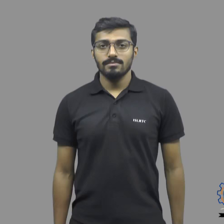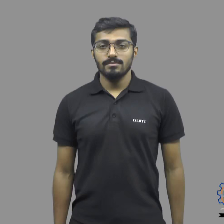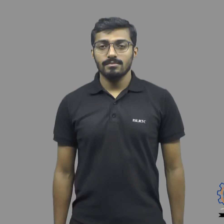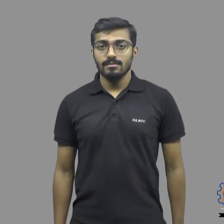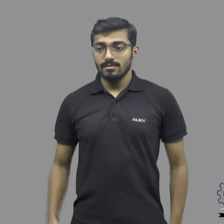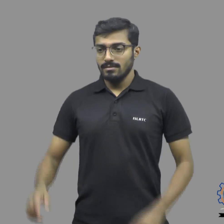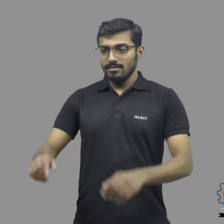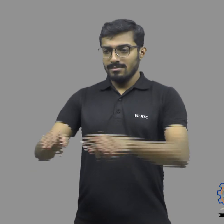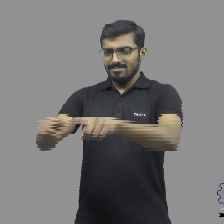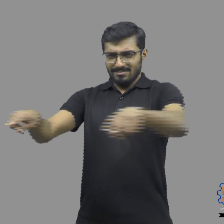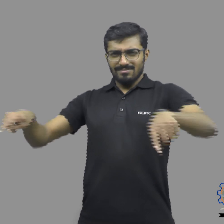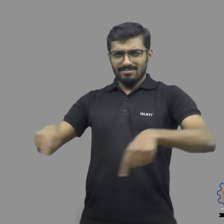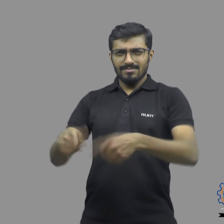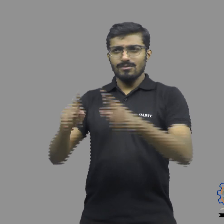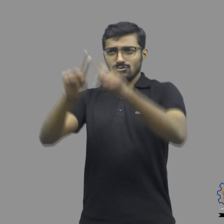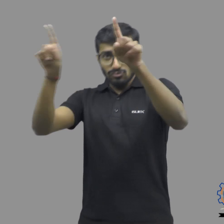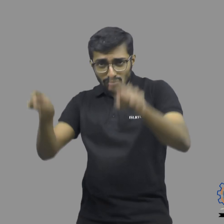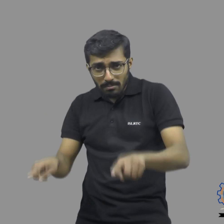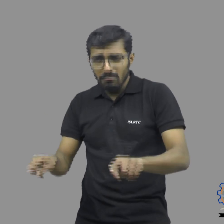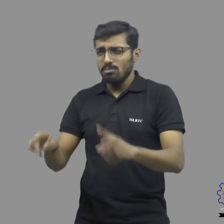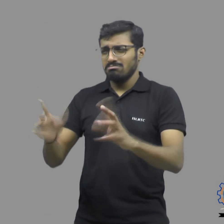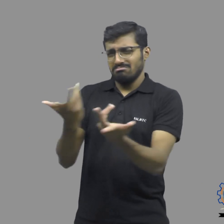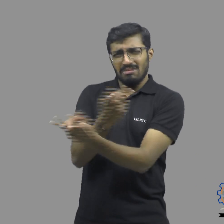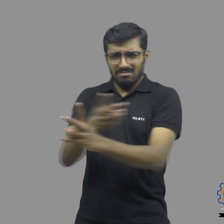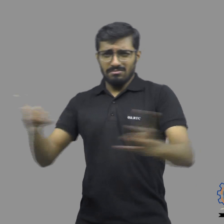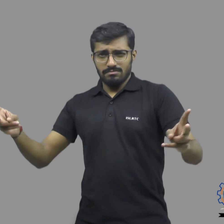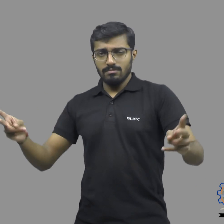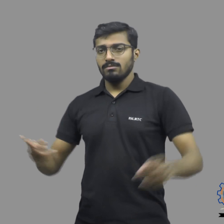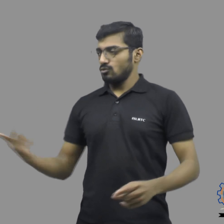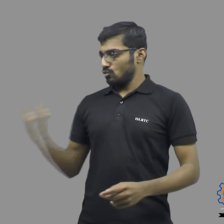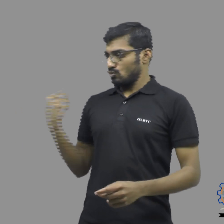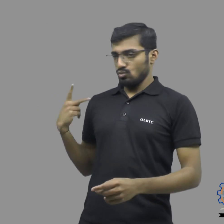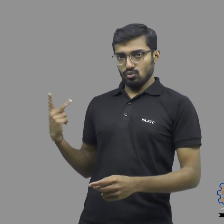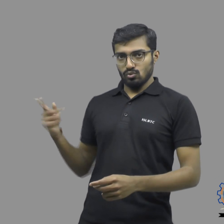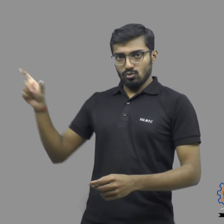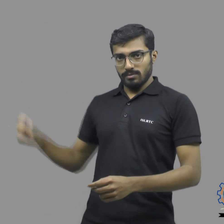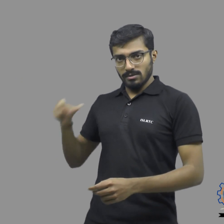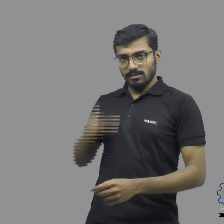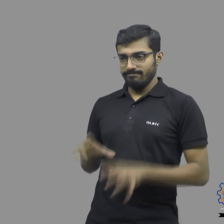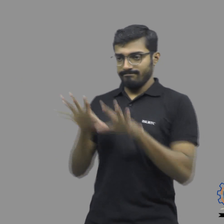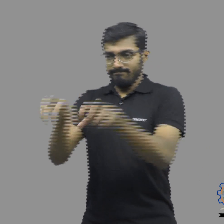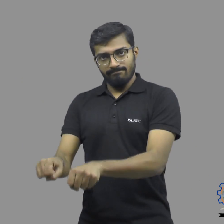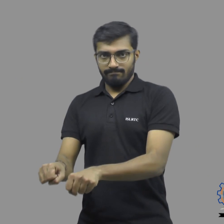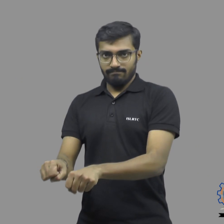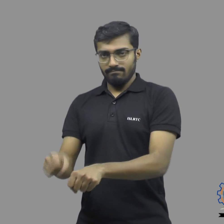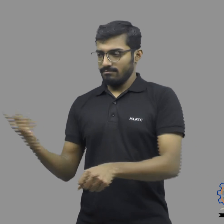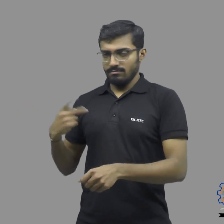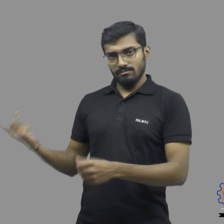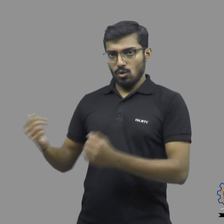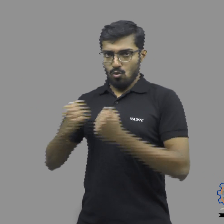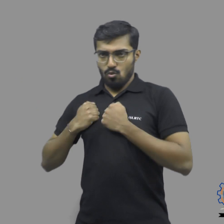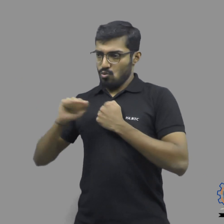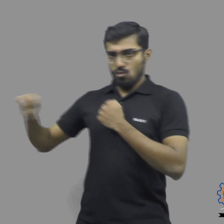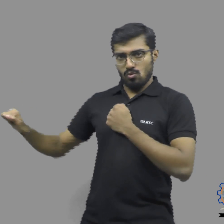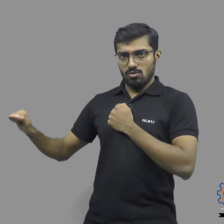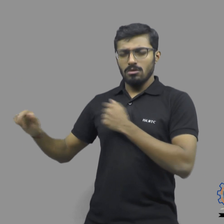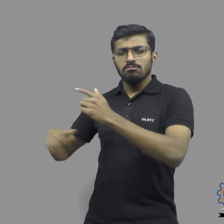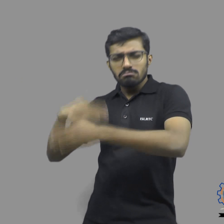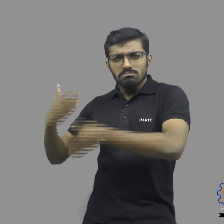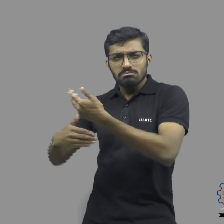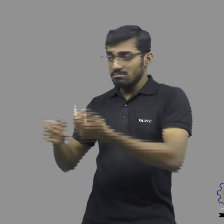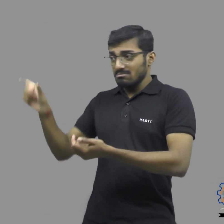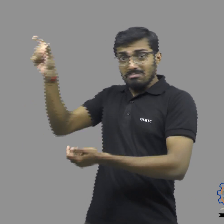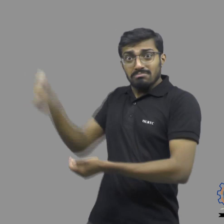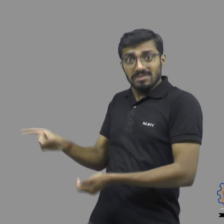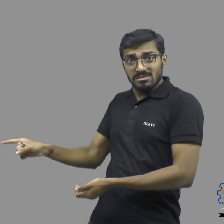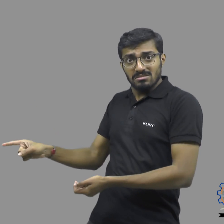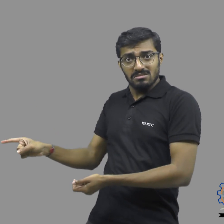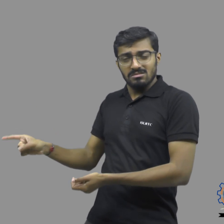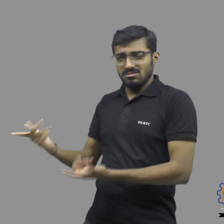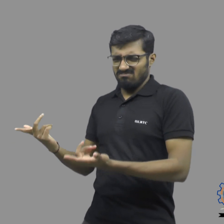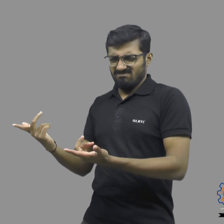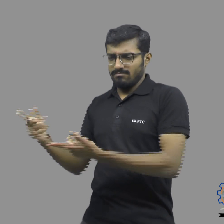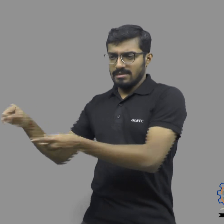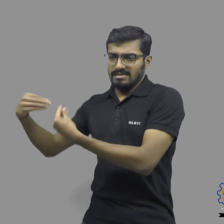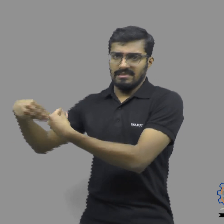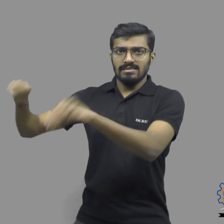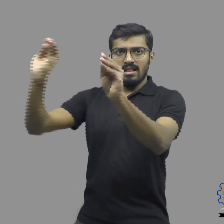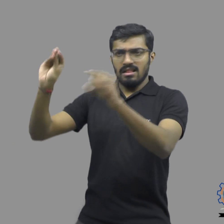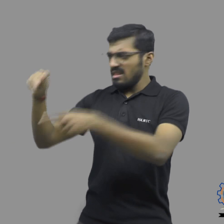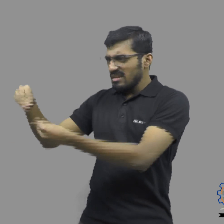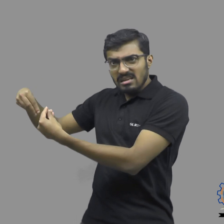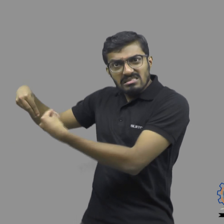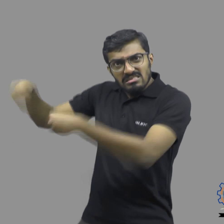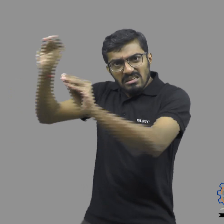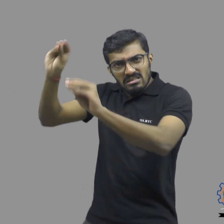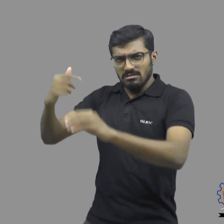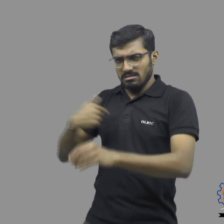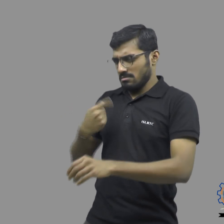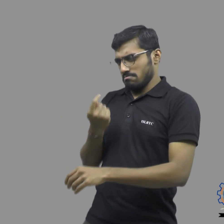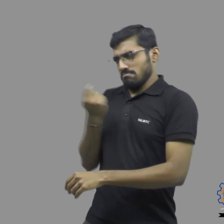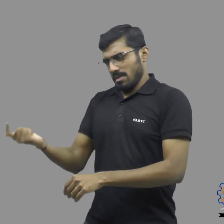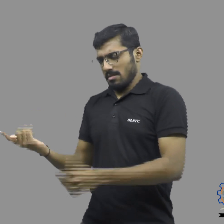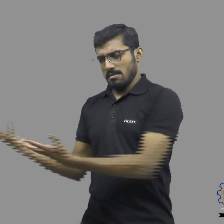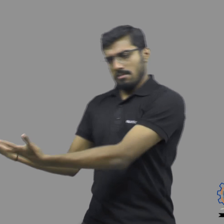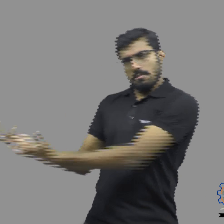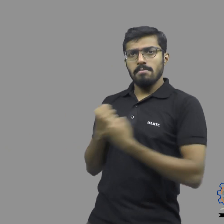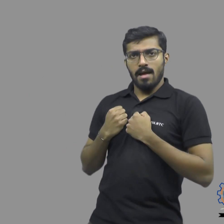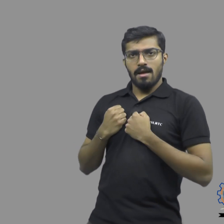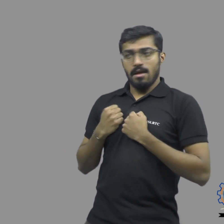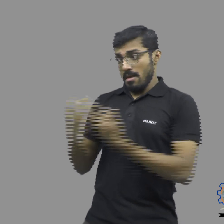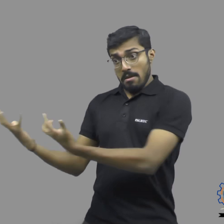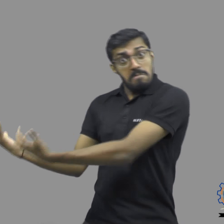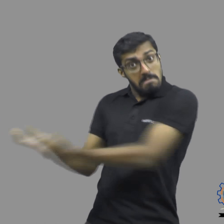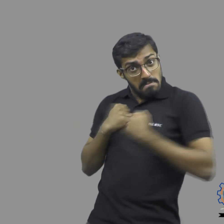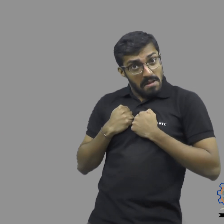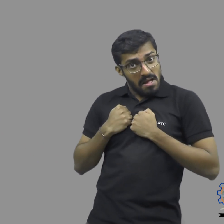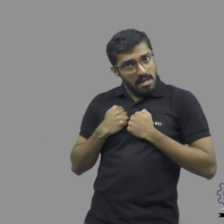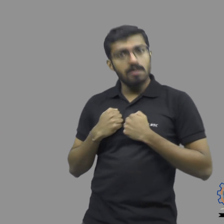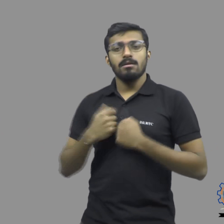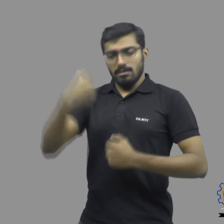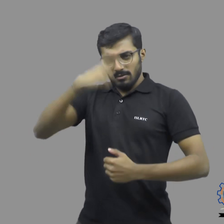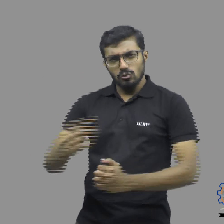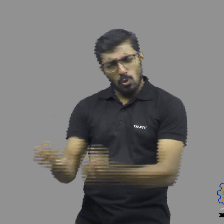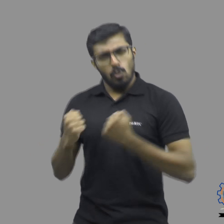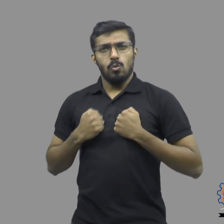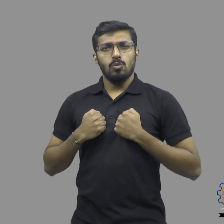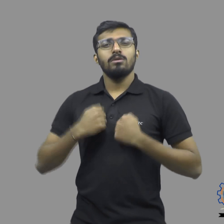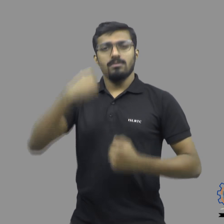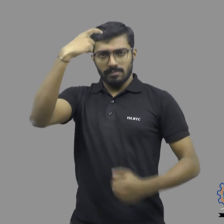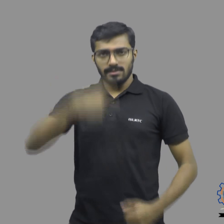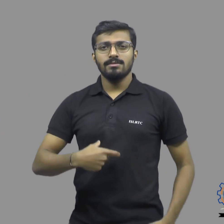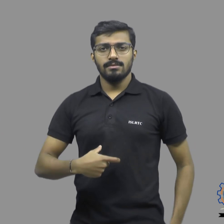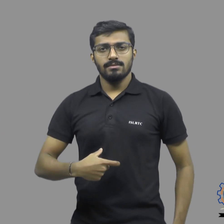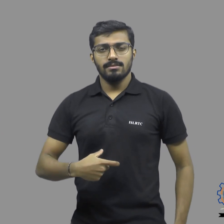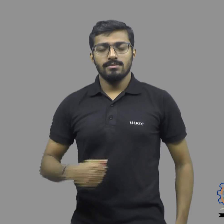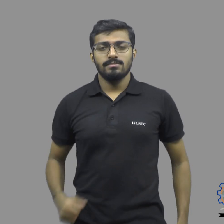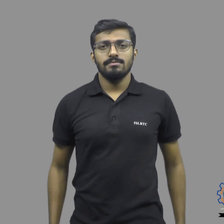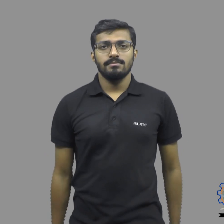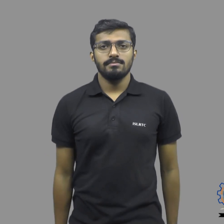Absolute owner